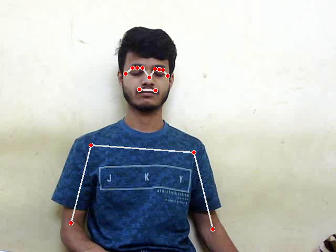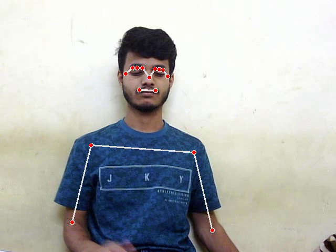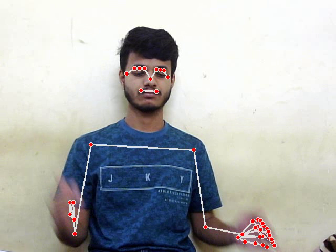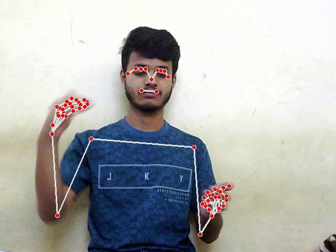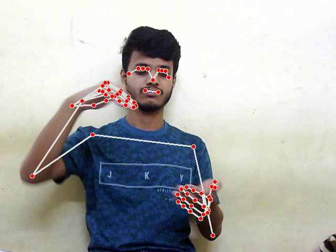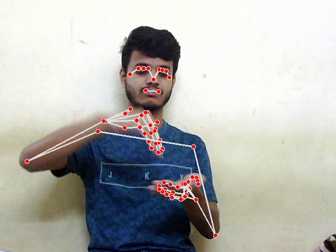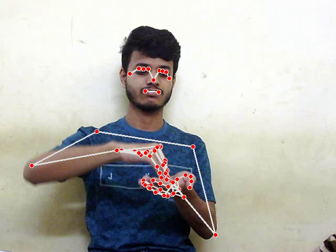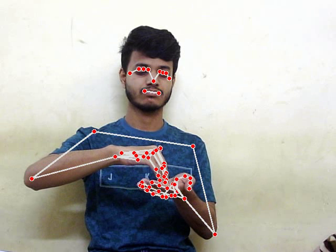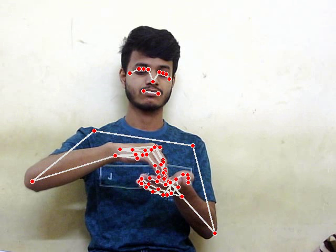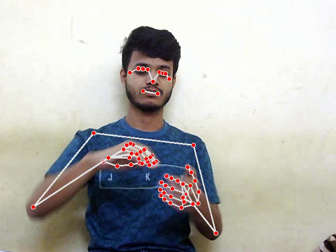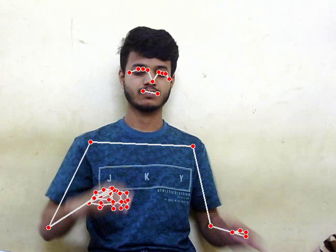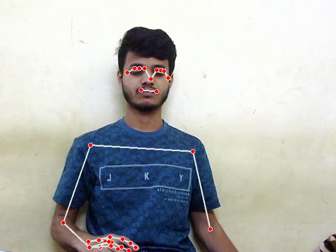again